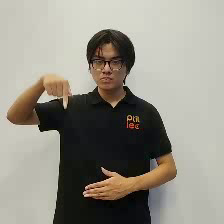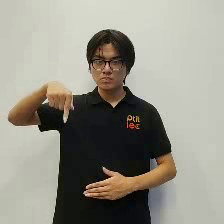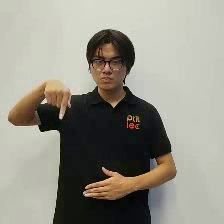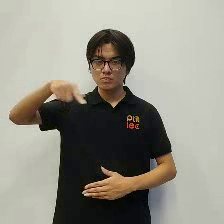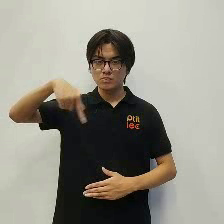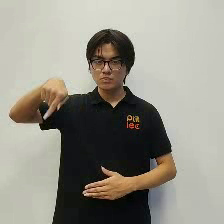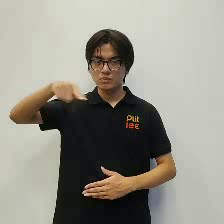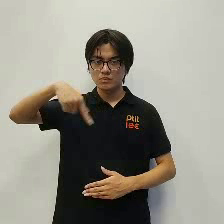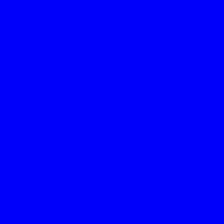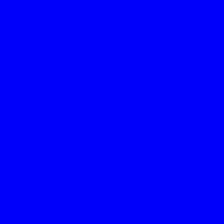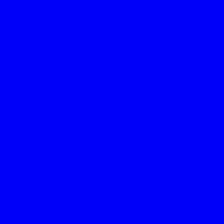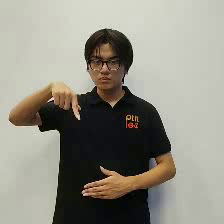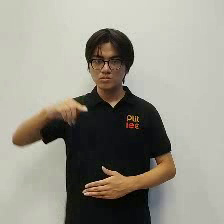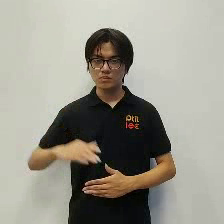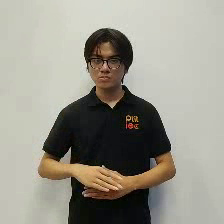Chúng ta